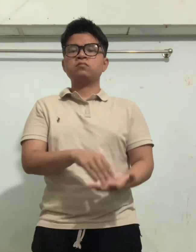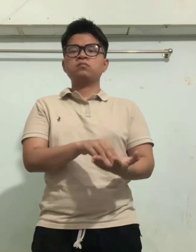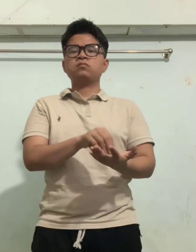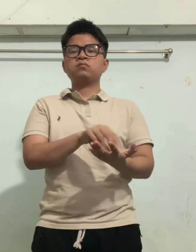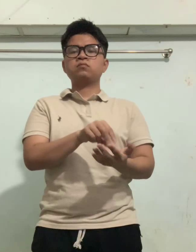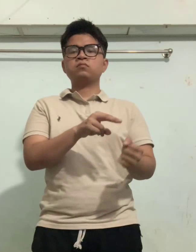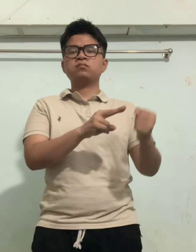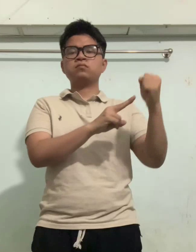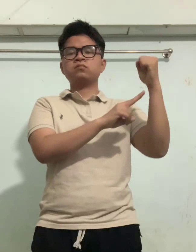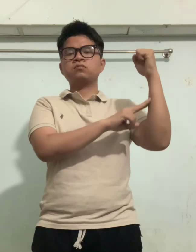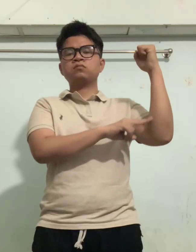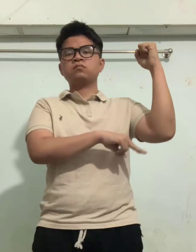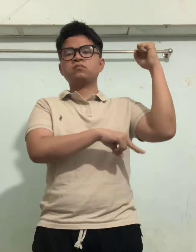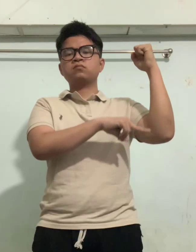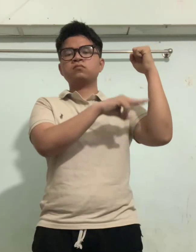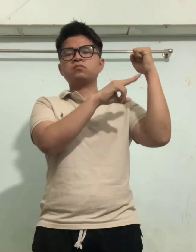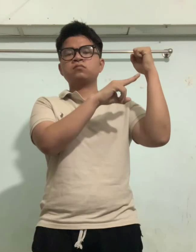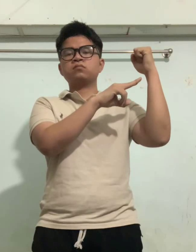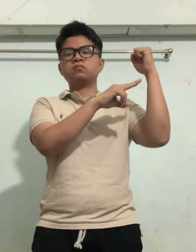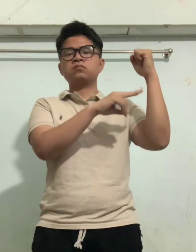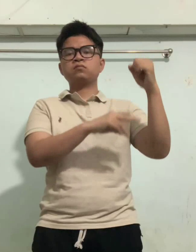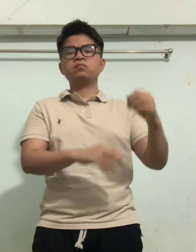tieng viet